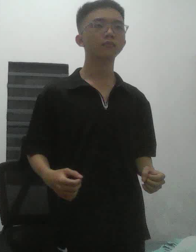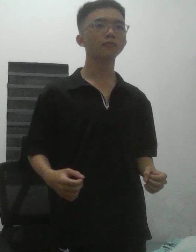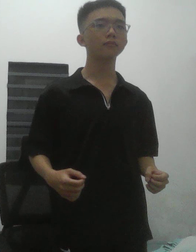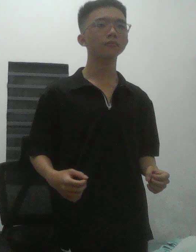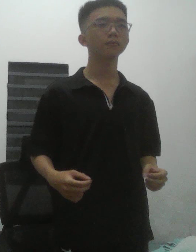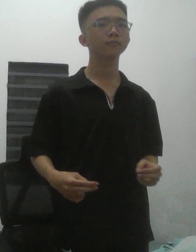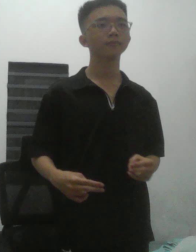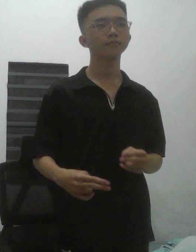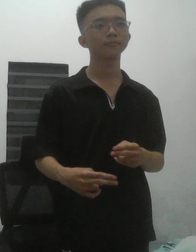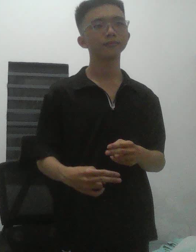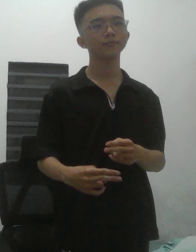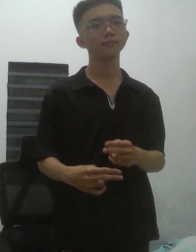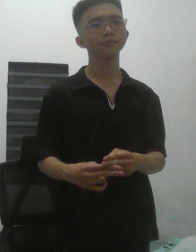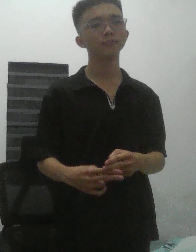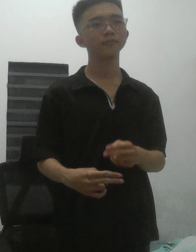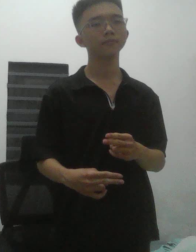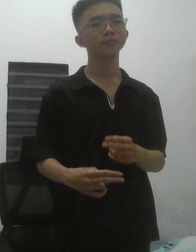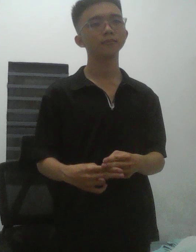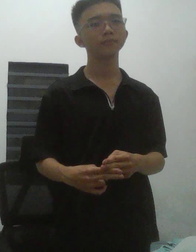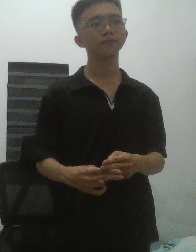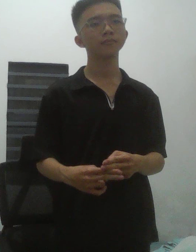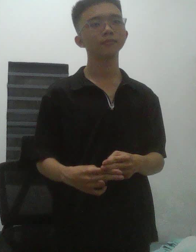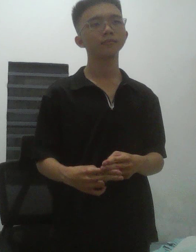ten